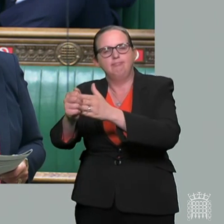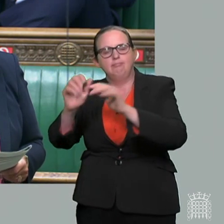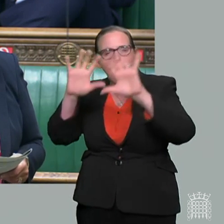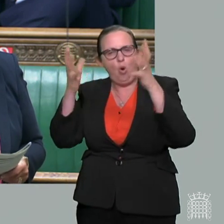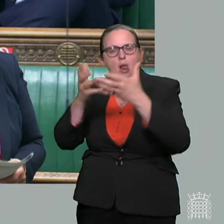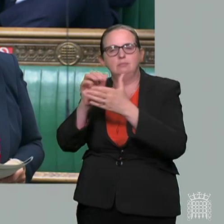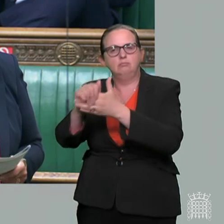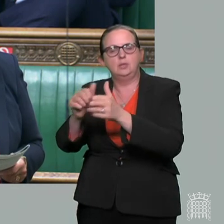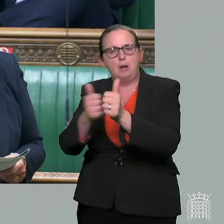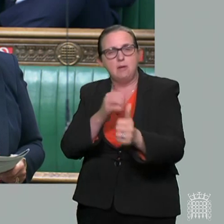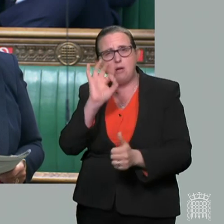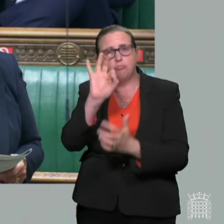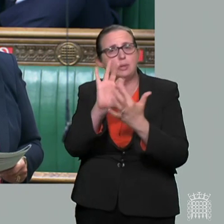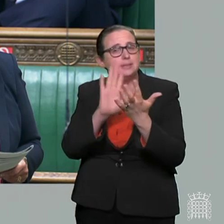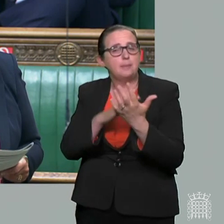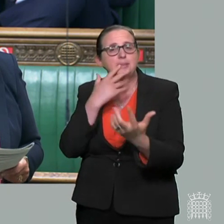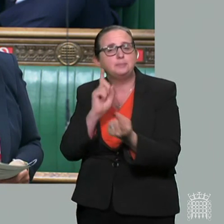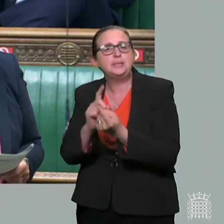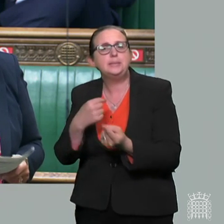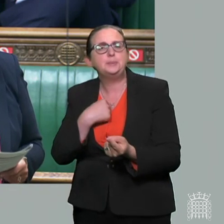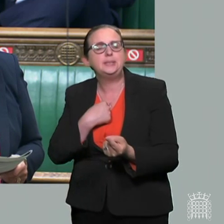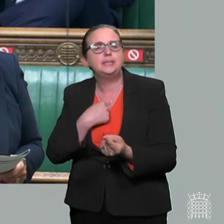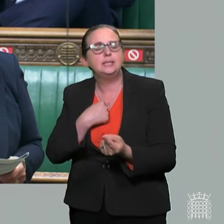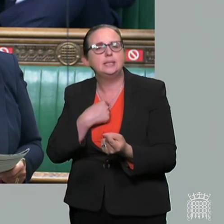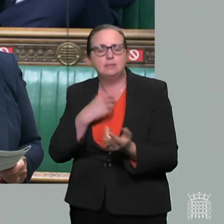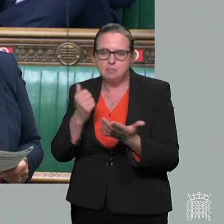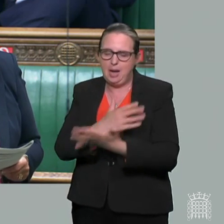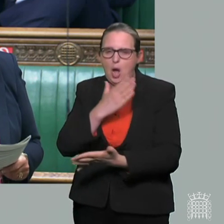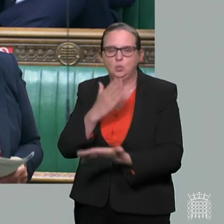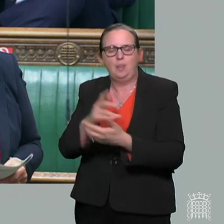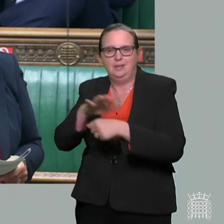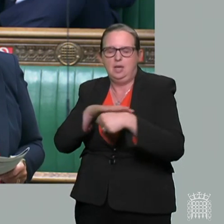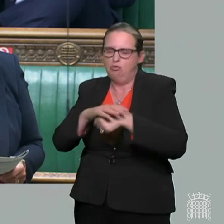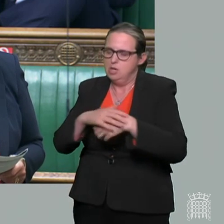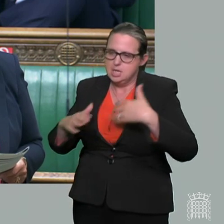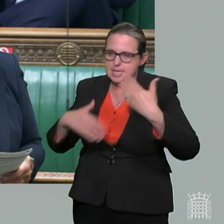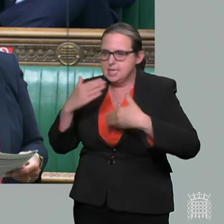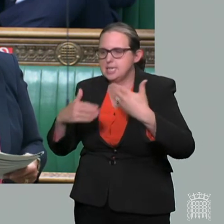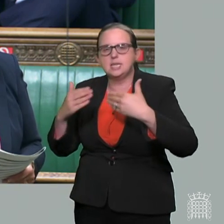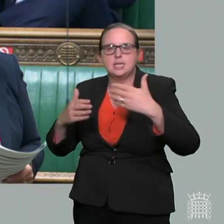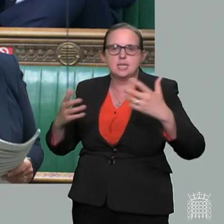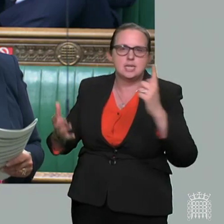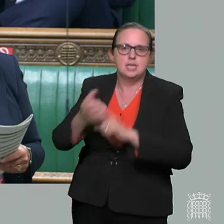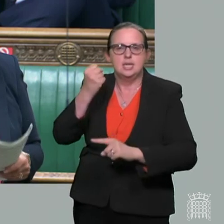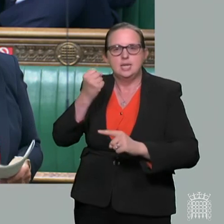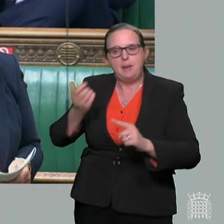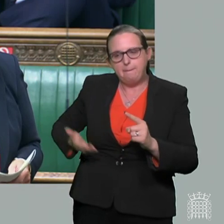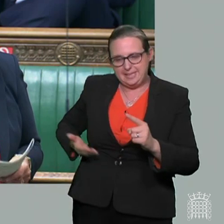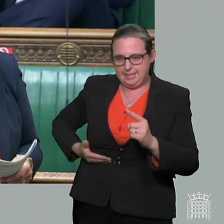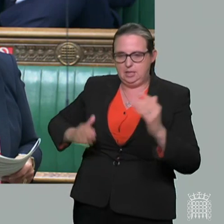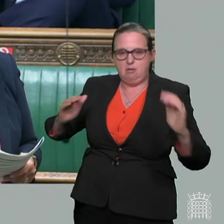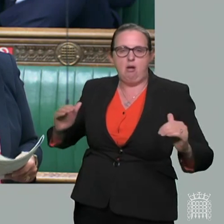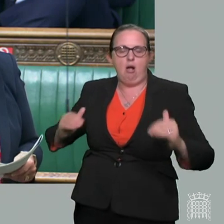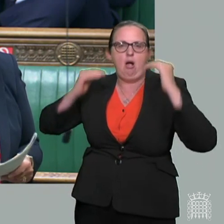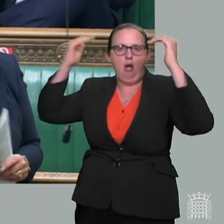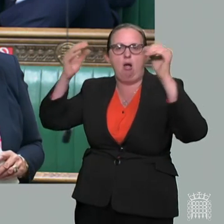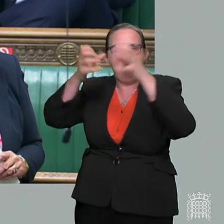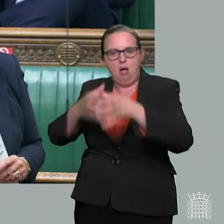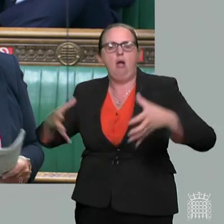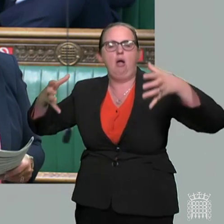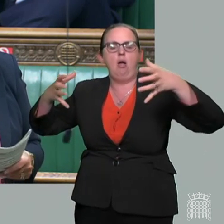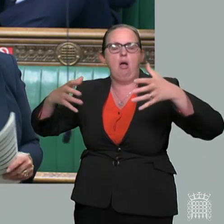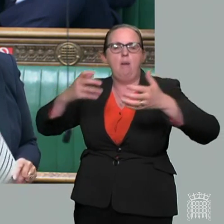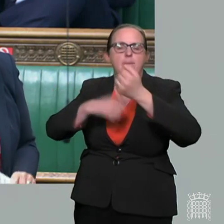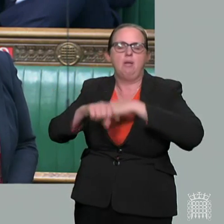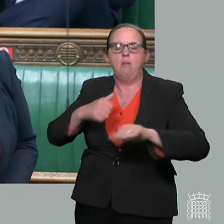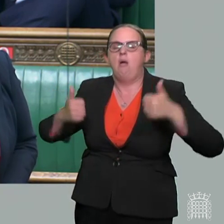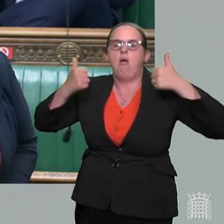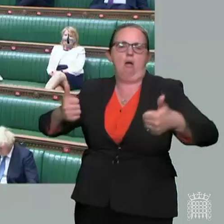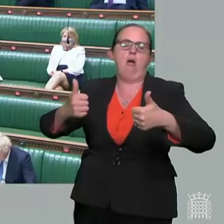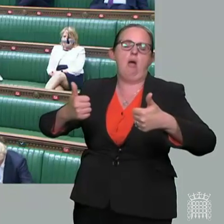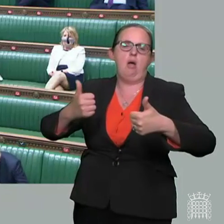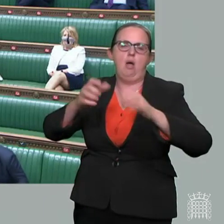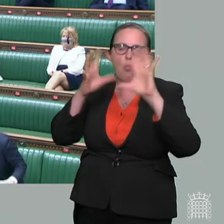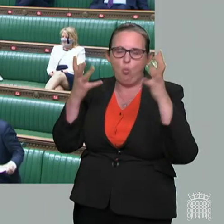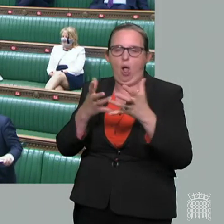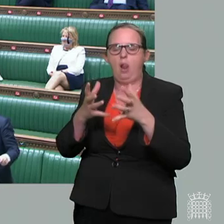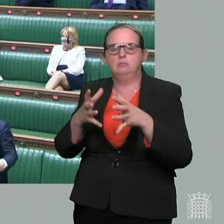Will the Prime Minister meet me to discuss how we can best make venture work for the scale-up community and transform some of our best ideas into some of the world’s biggest businesses?